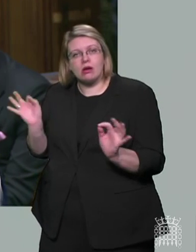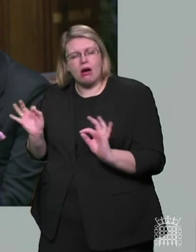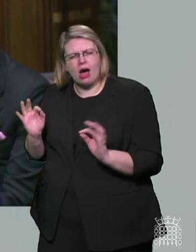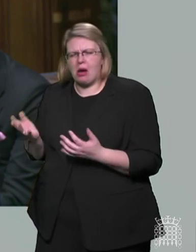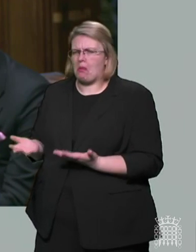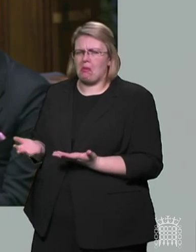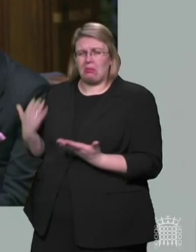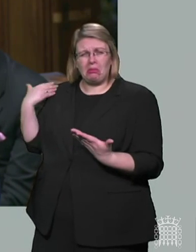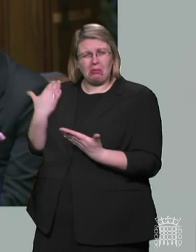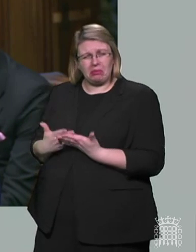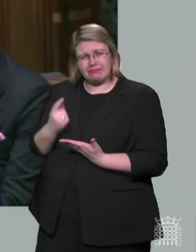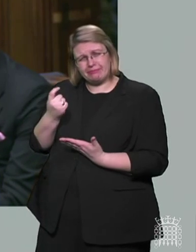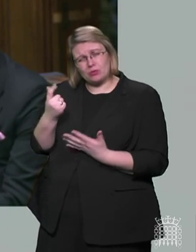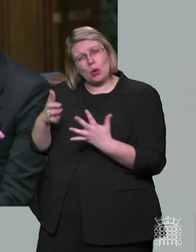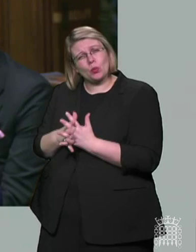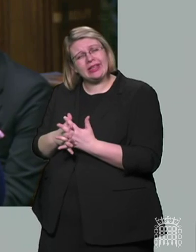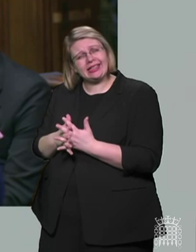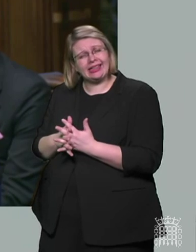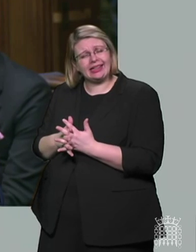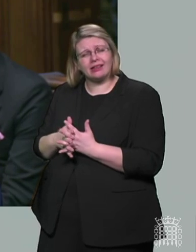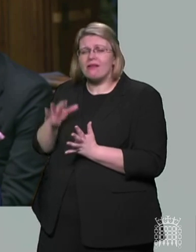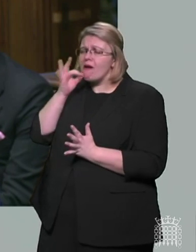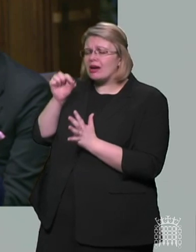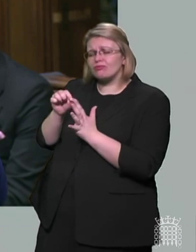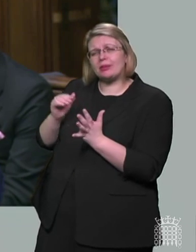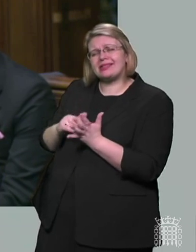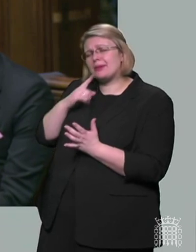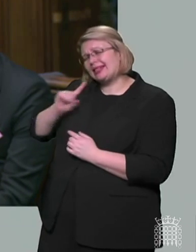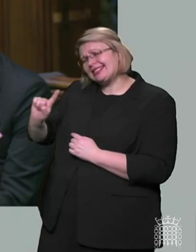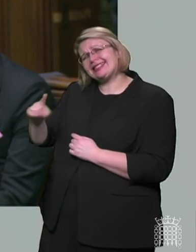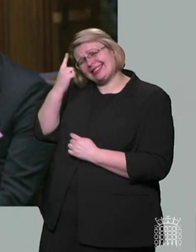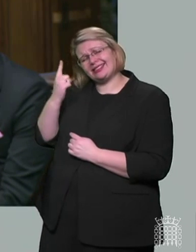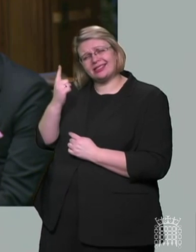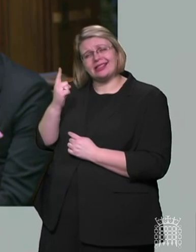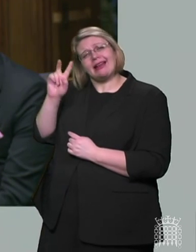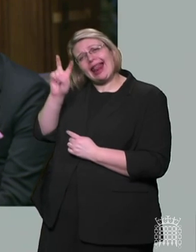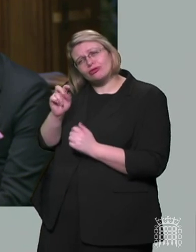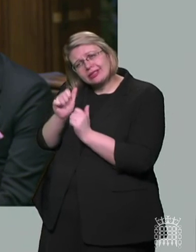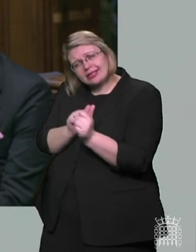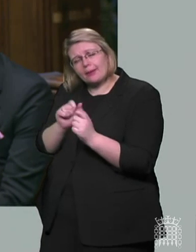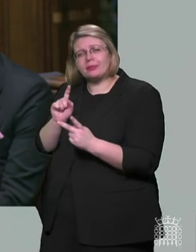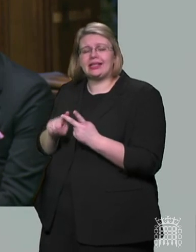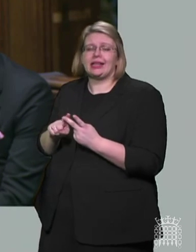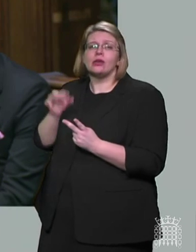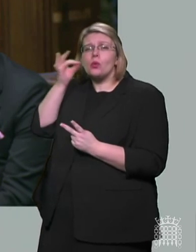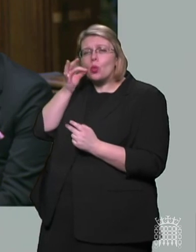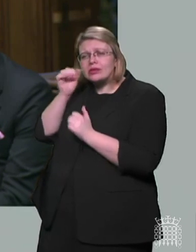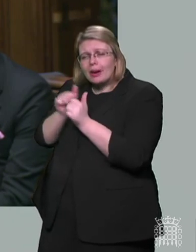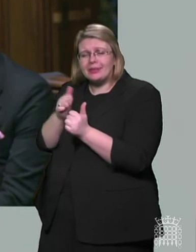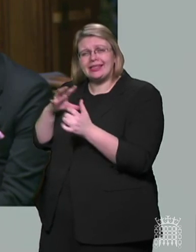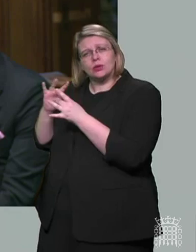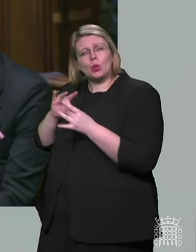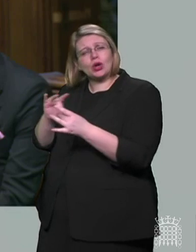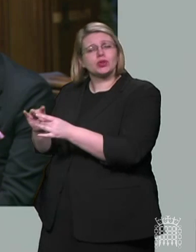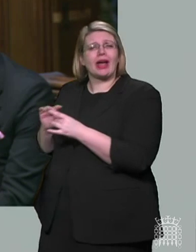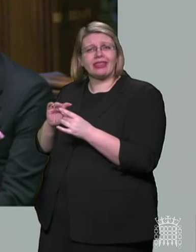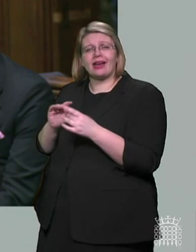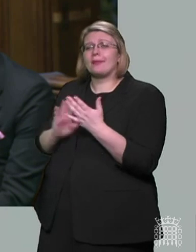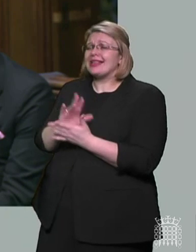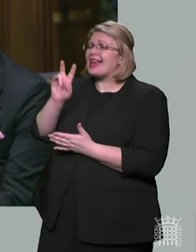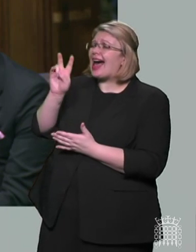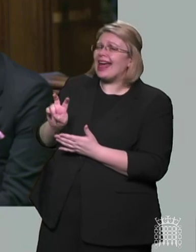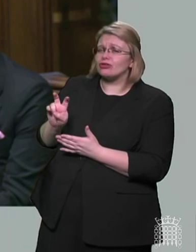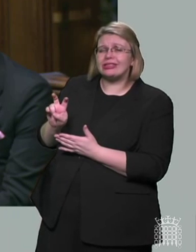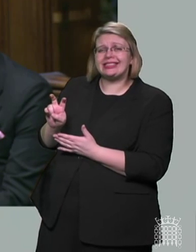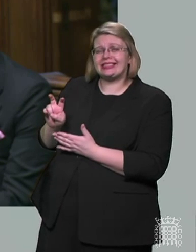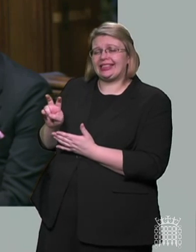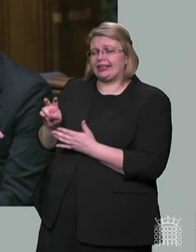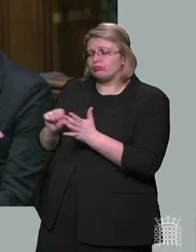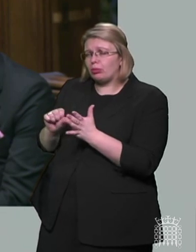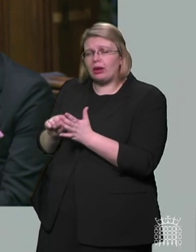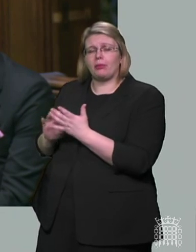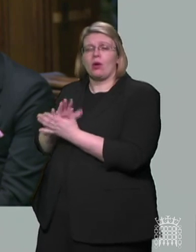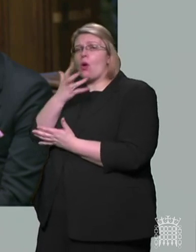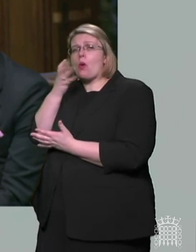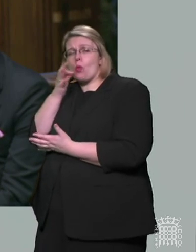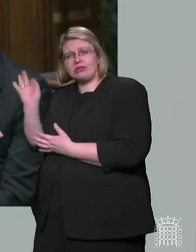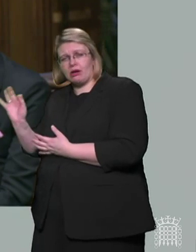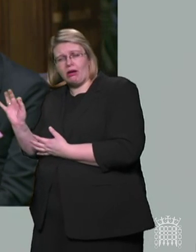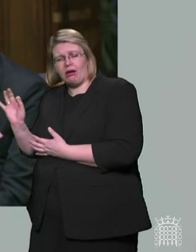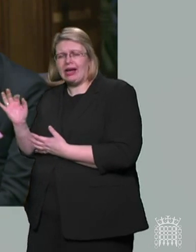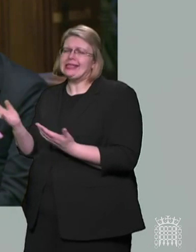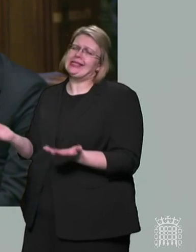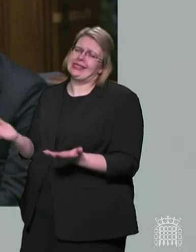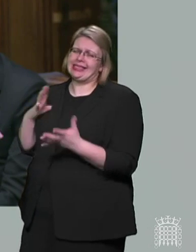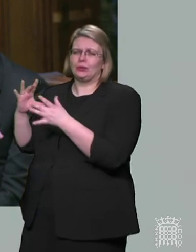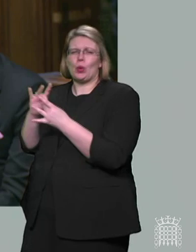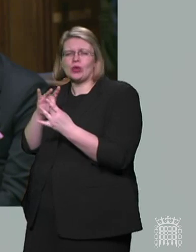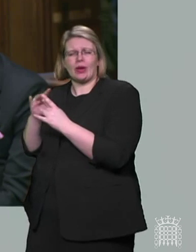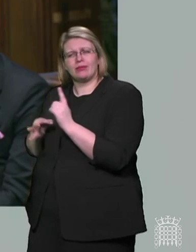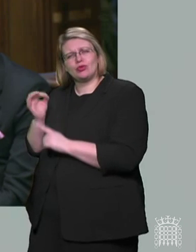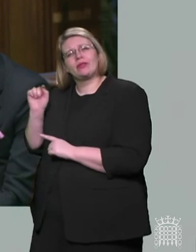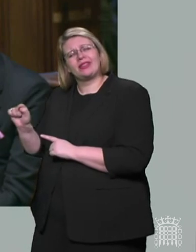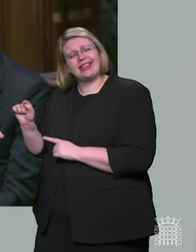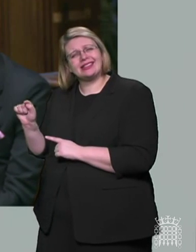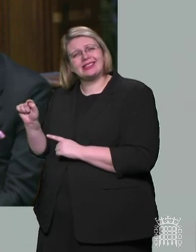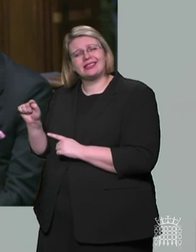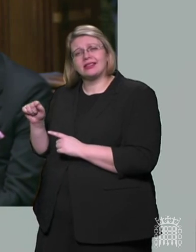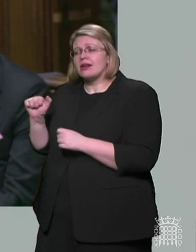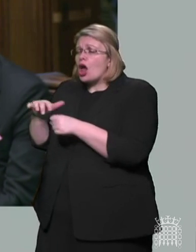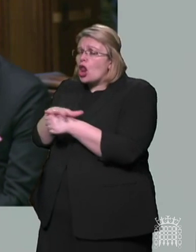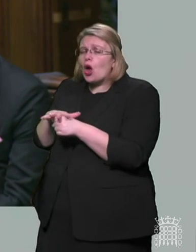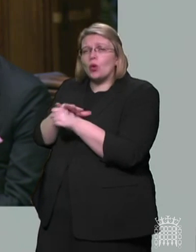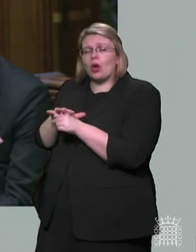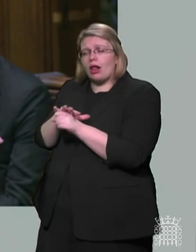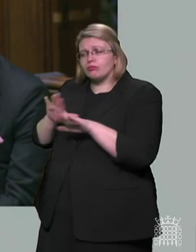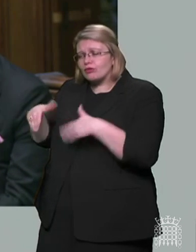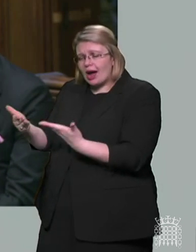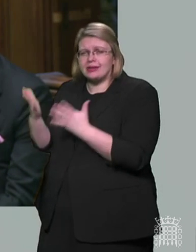Can I ask the Prime Minister to ensure that the utility companies work together, that water companies have to have generators in place so that the water does not fail when the power does, and that local resilience forums are fit for purpose and communicate with their local communities?